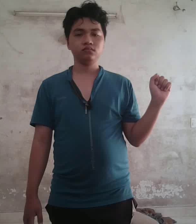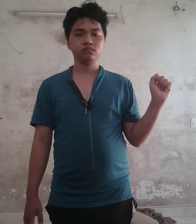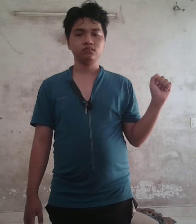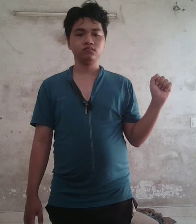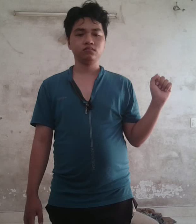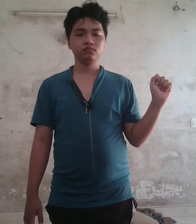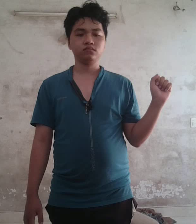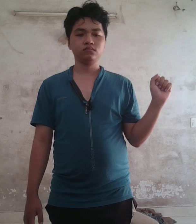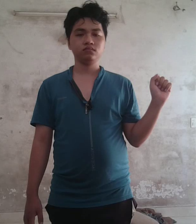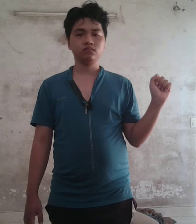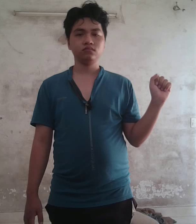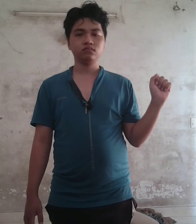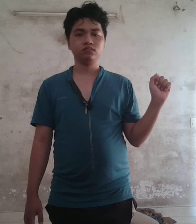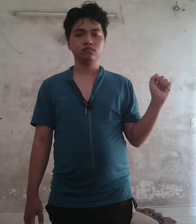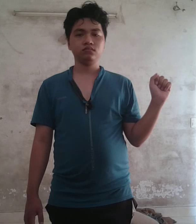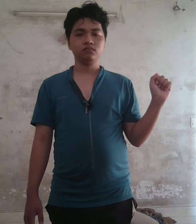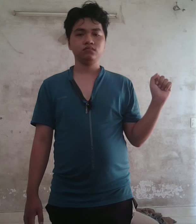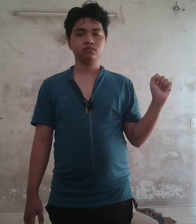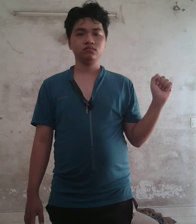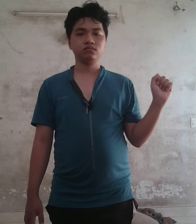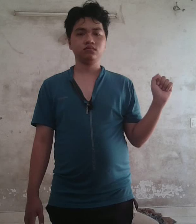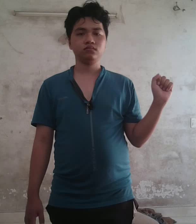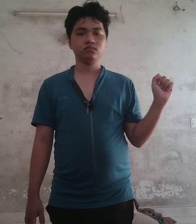a